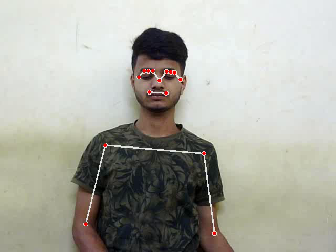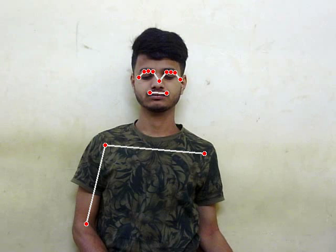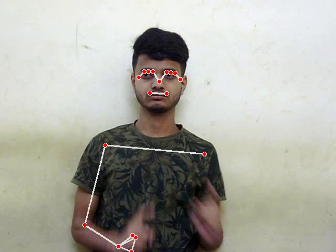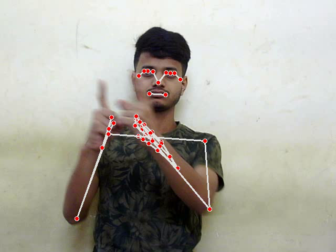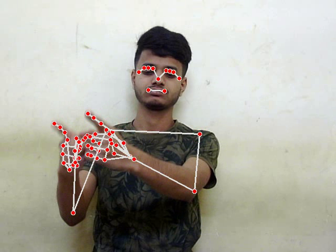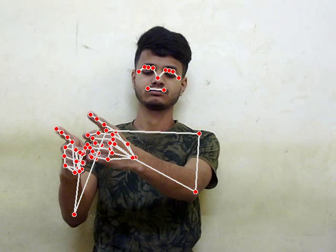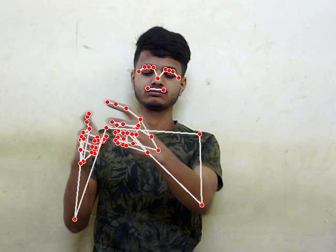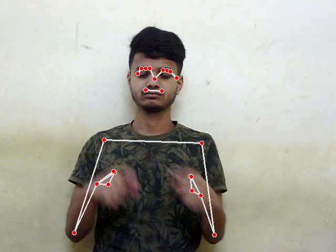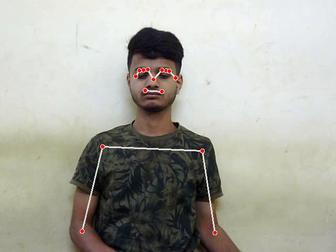go